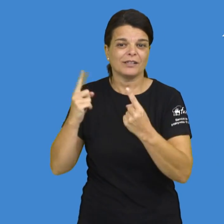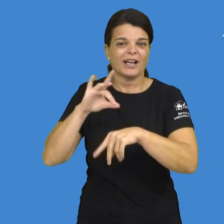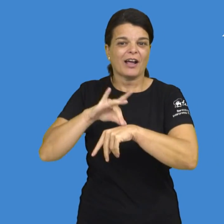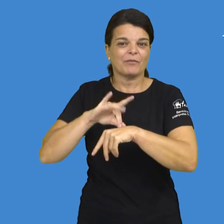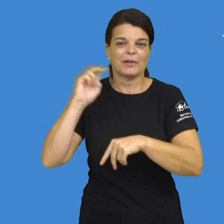enfermo